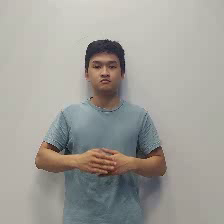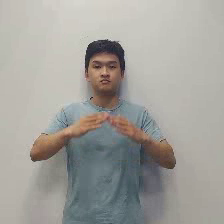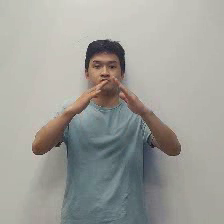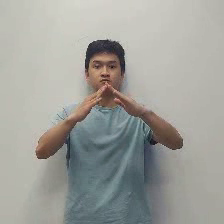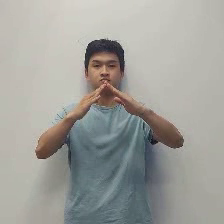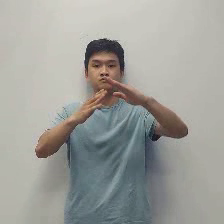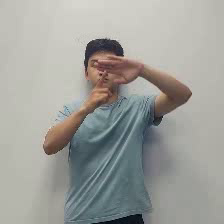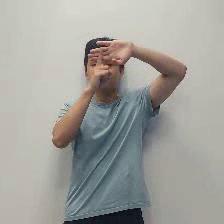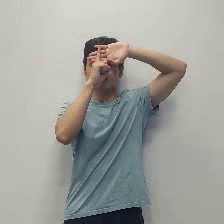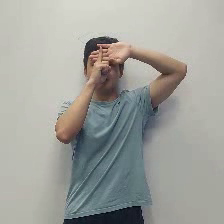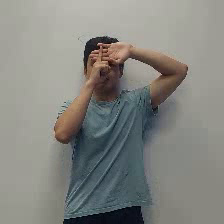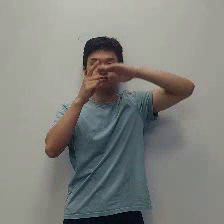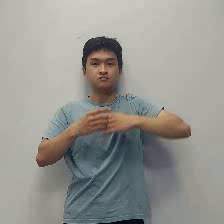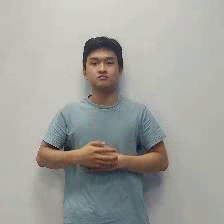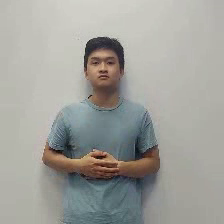Bệnh viện